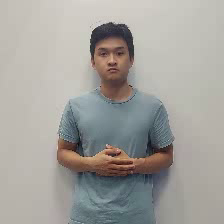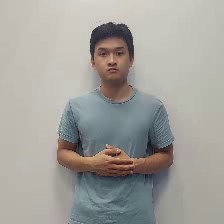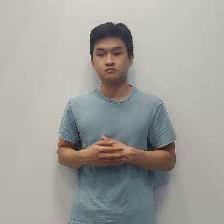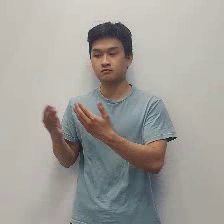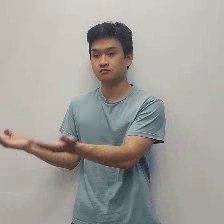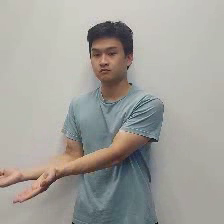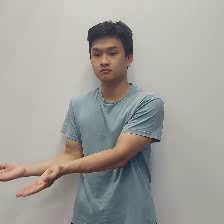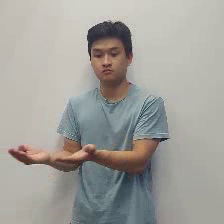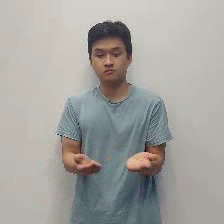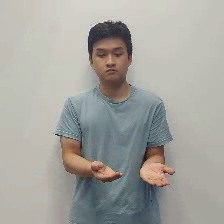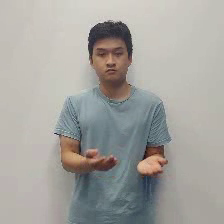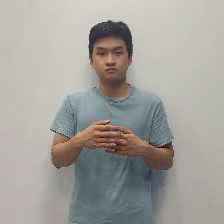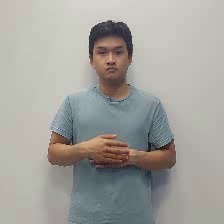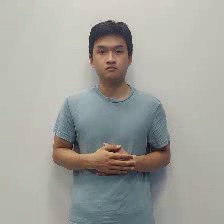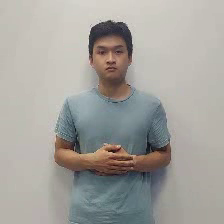Mời vào